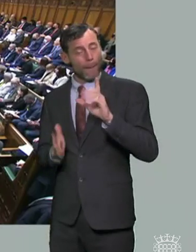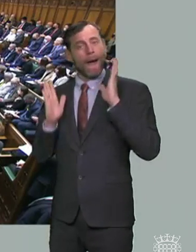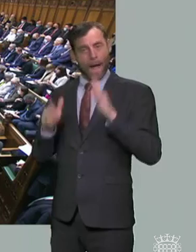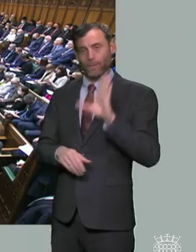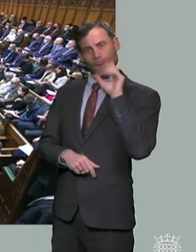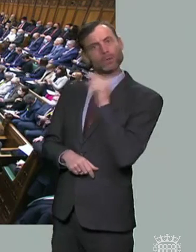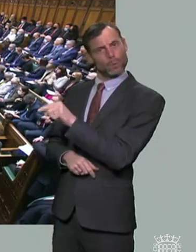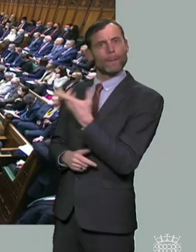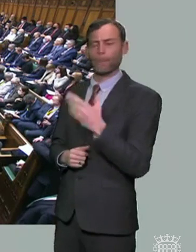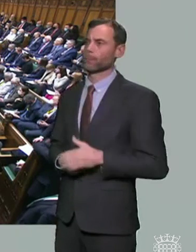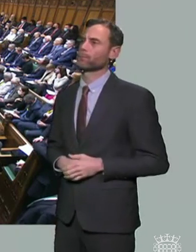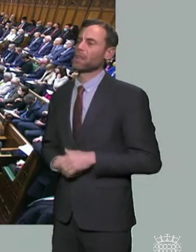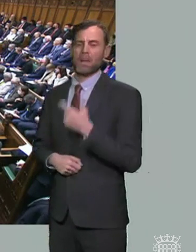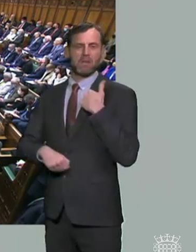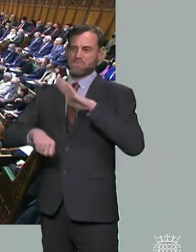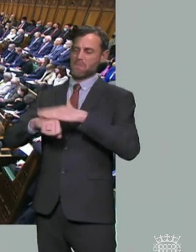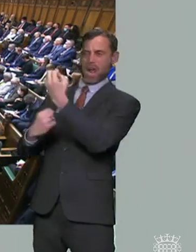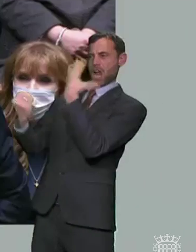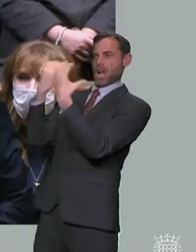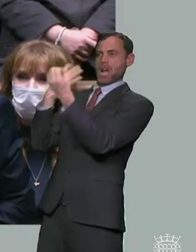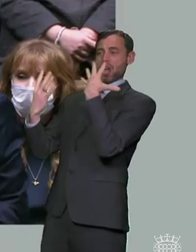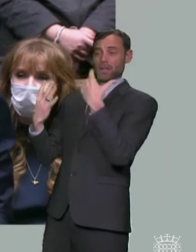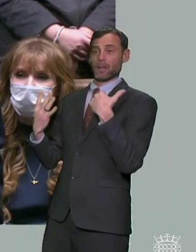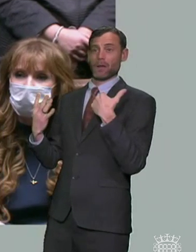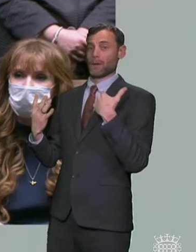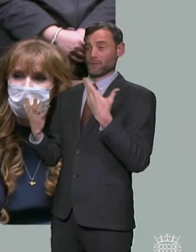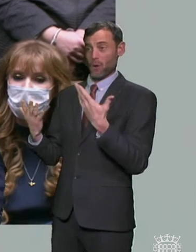I am not bothered, Mr Speaker. I assumed it was directed at the Prime Minister.